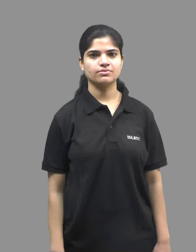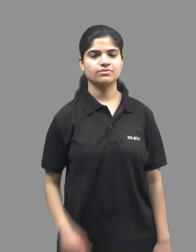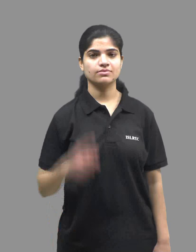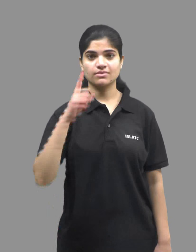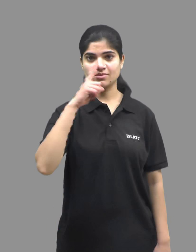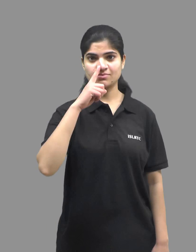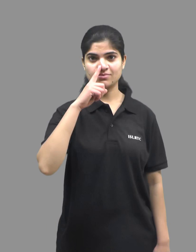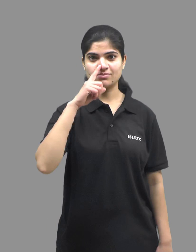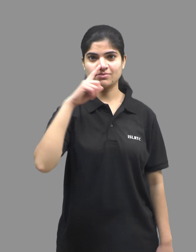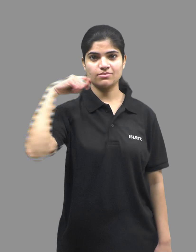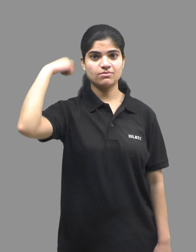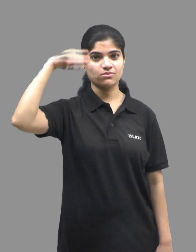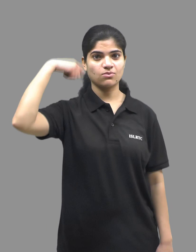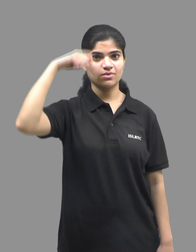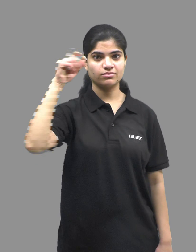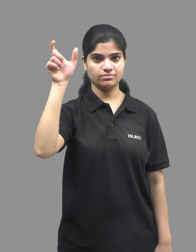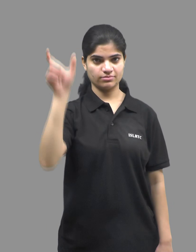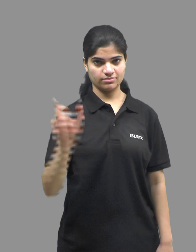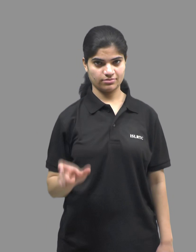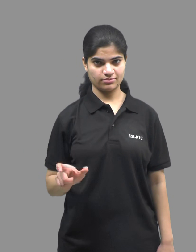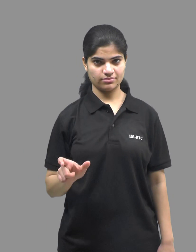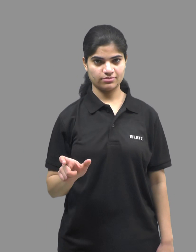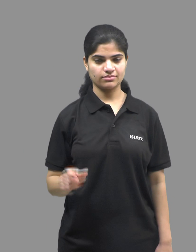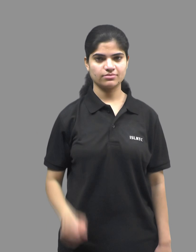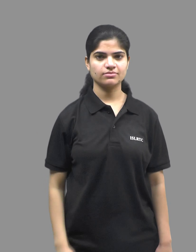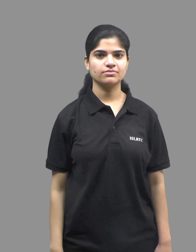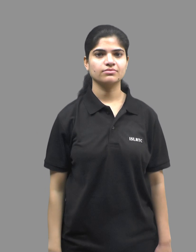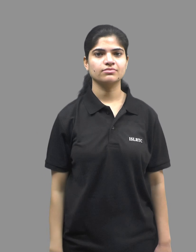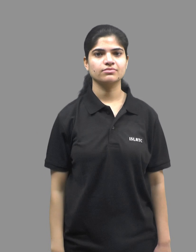Actress